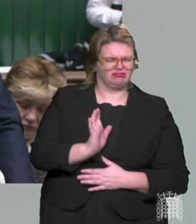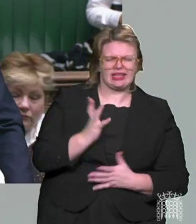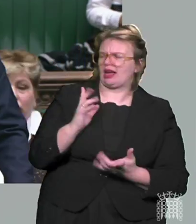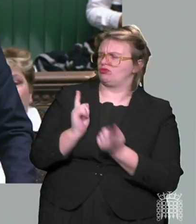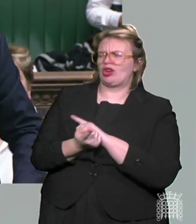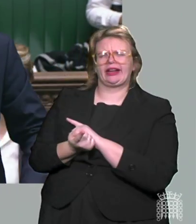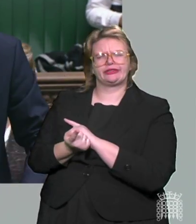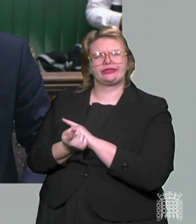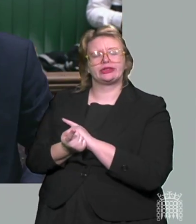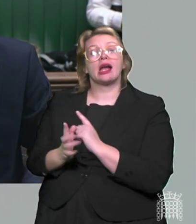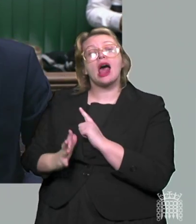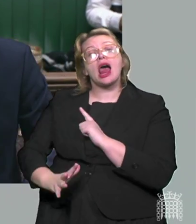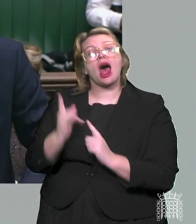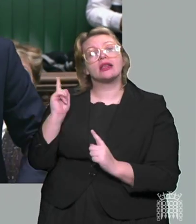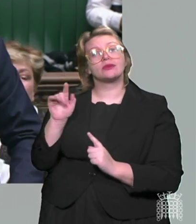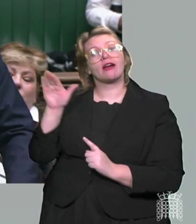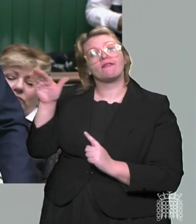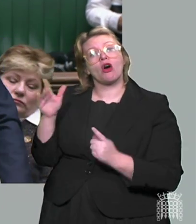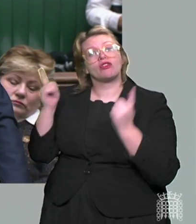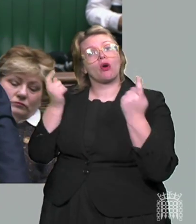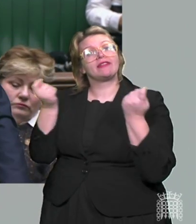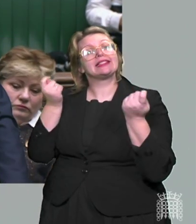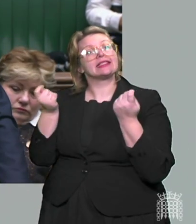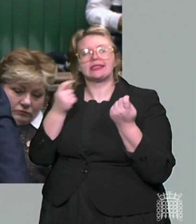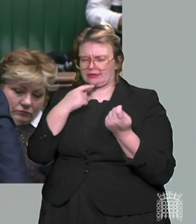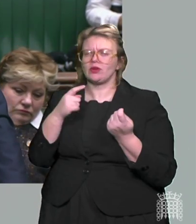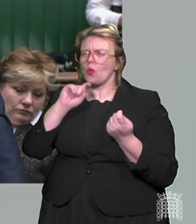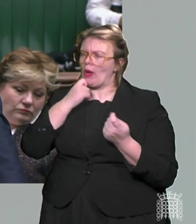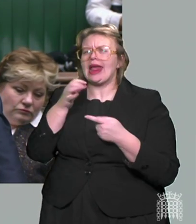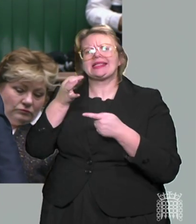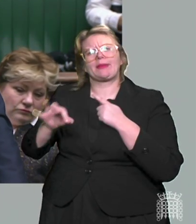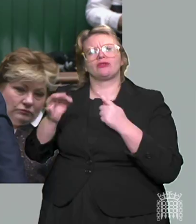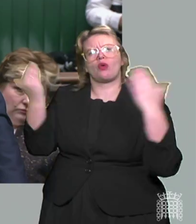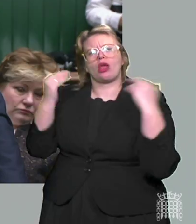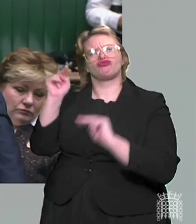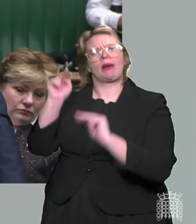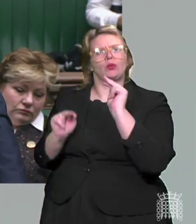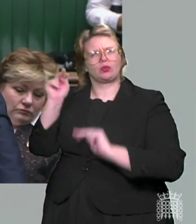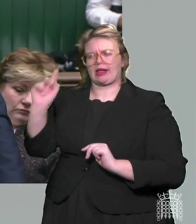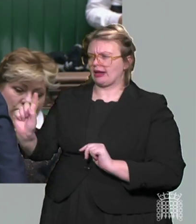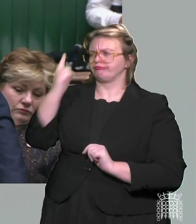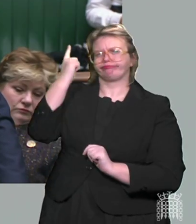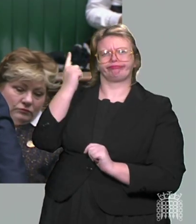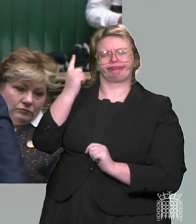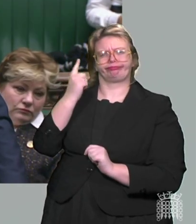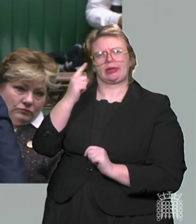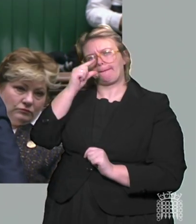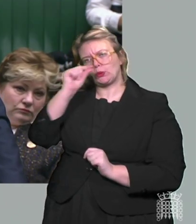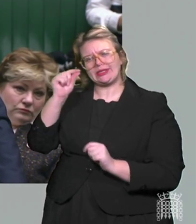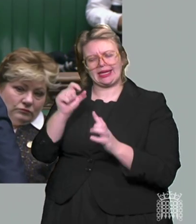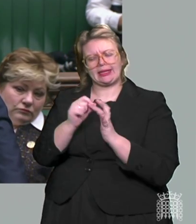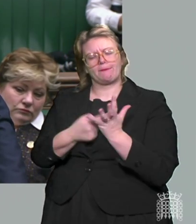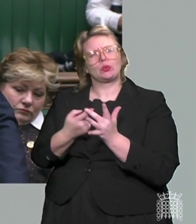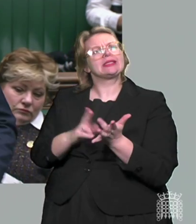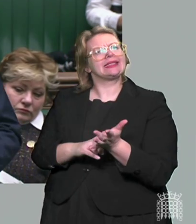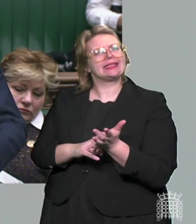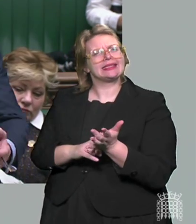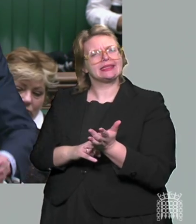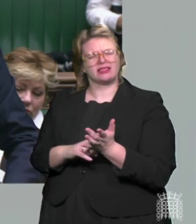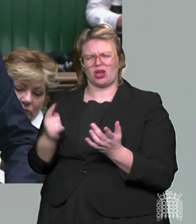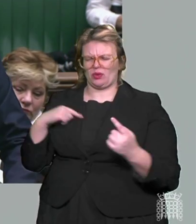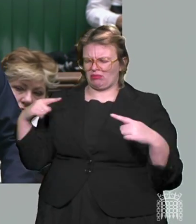Last week the Foreign Office welcomed the special tribunal necessary to try Putin, saying it would “complement established mechanisms”.